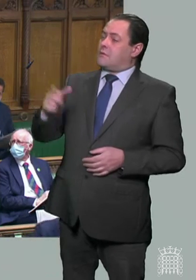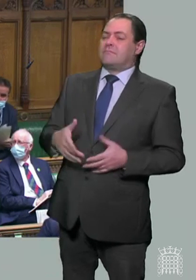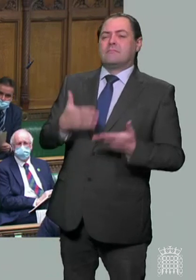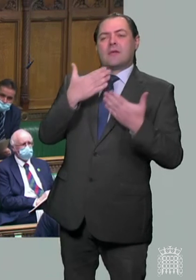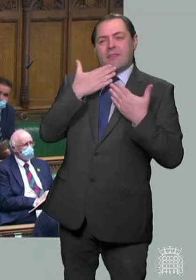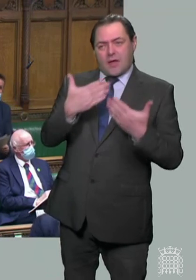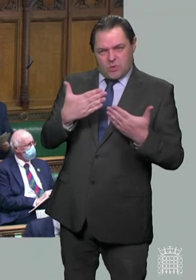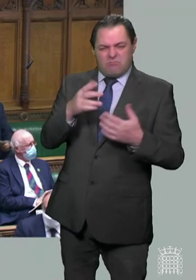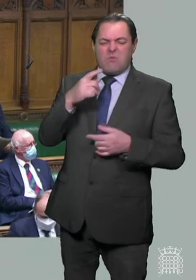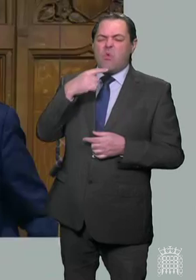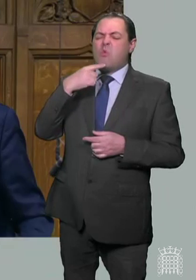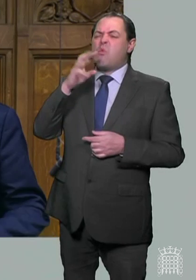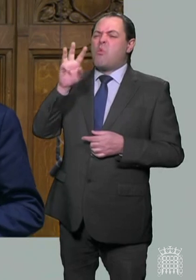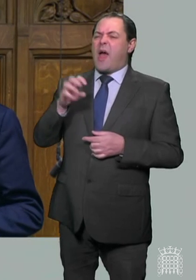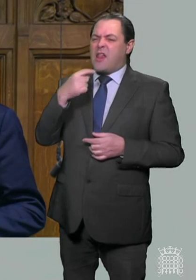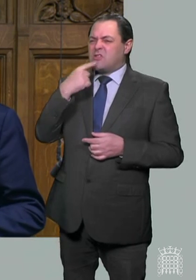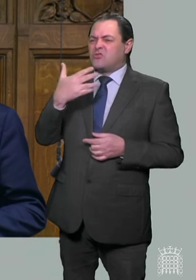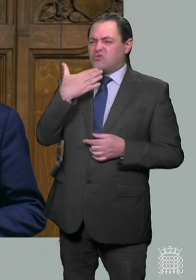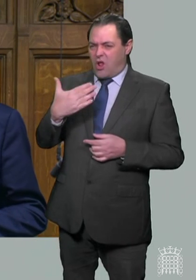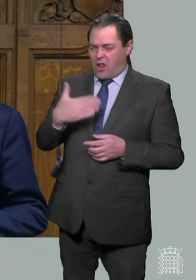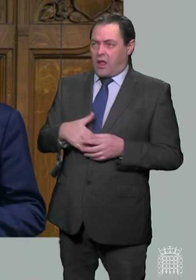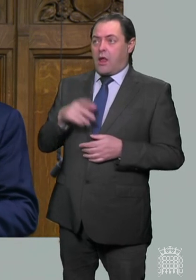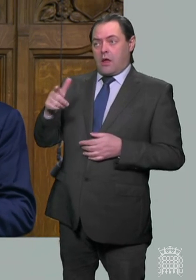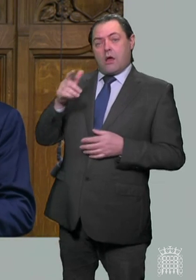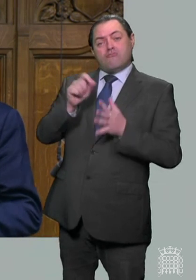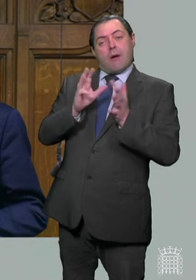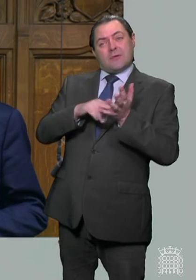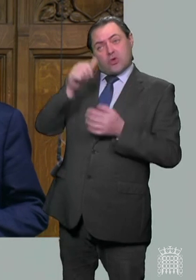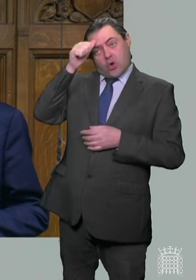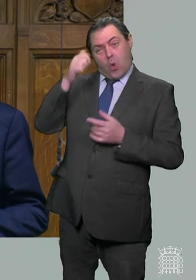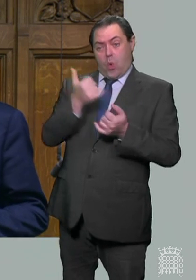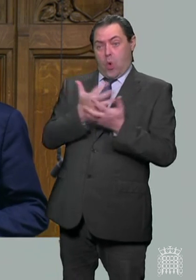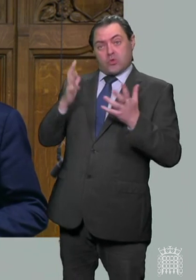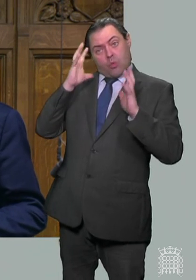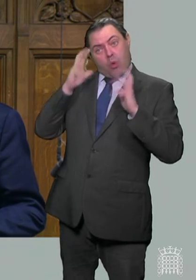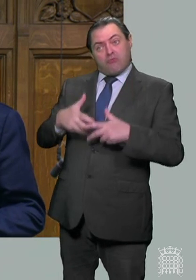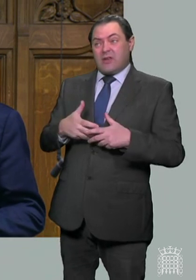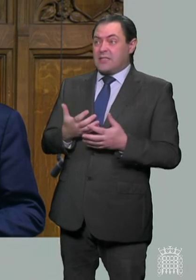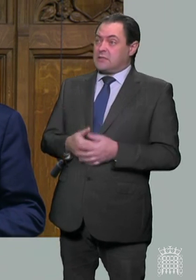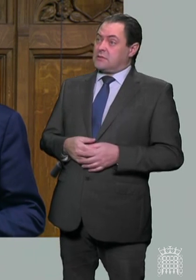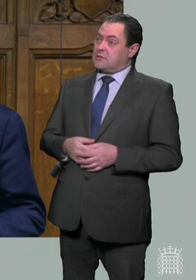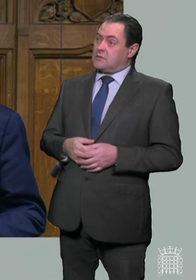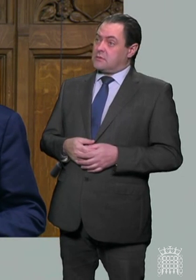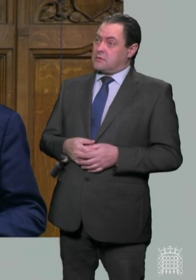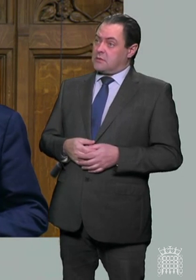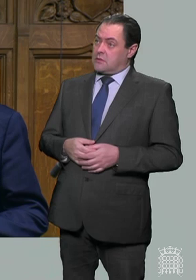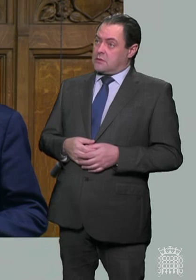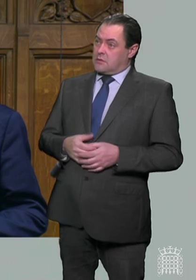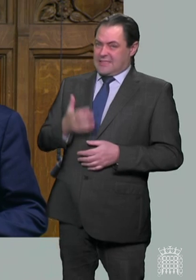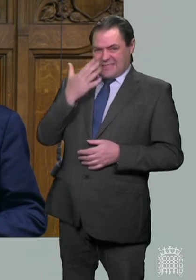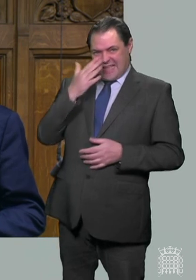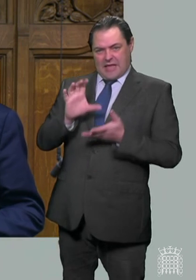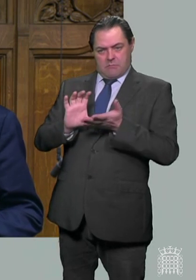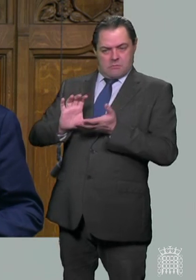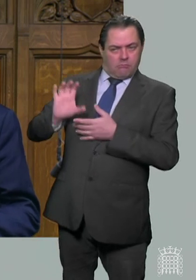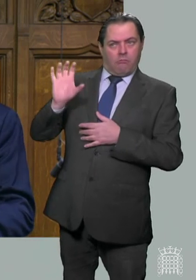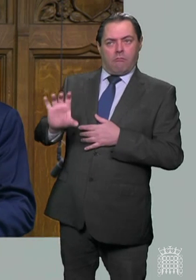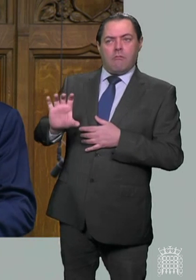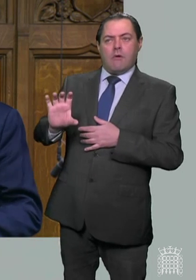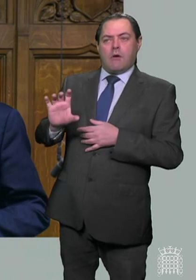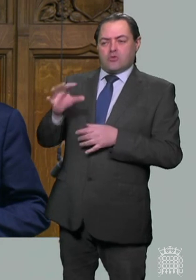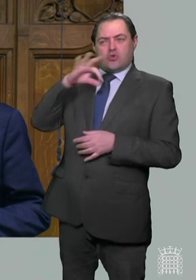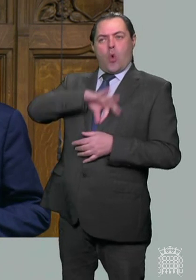The Prime Minister will be aware of the considerable public concern in relation to the impression that significant political donations can help acquire a peerage.